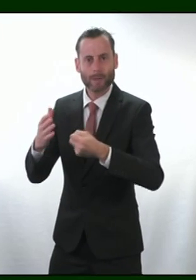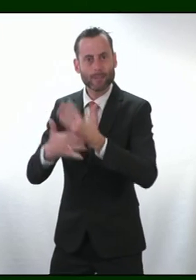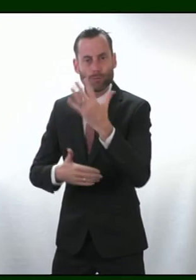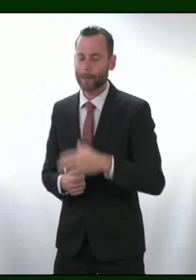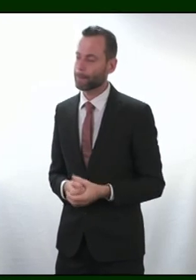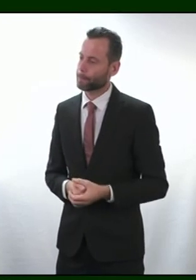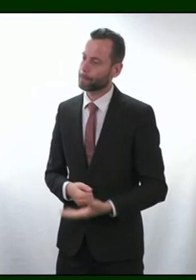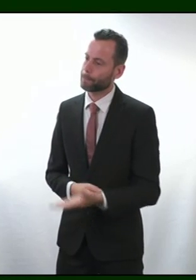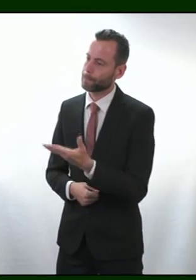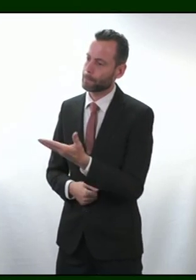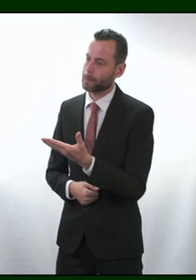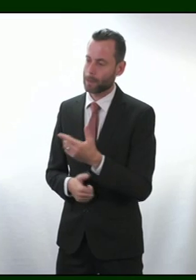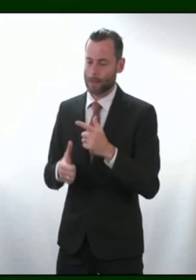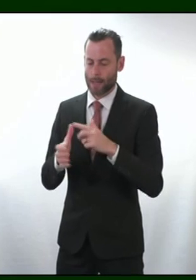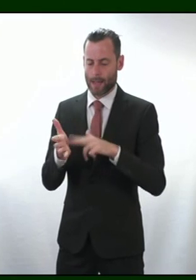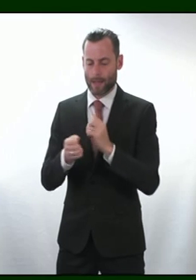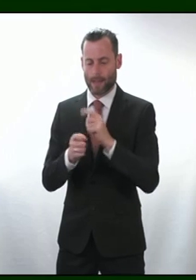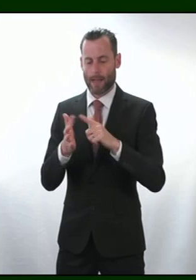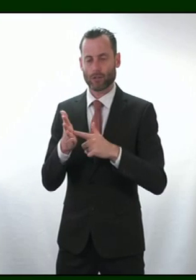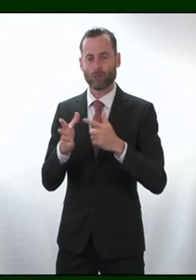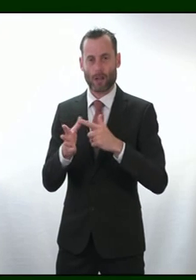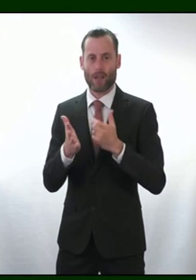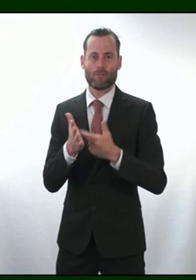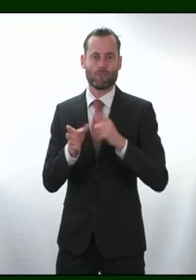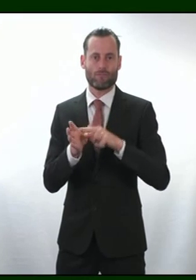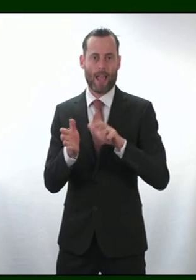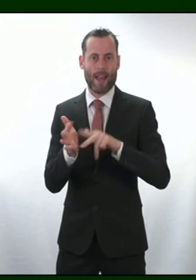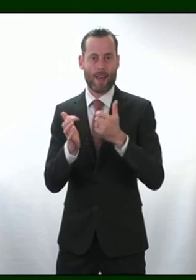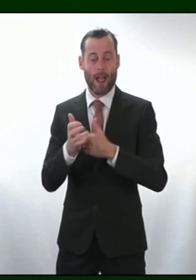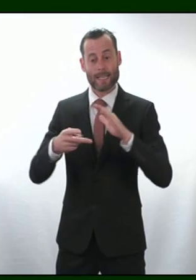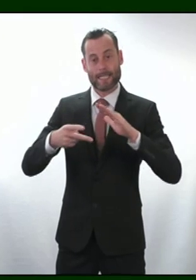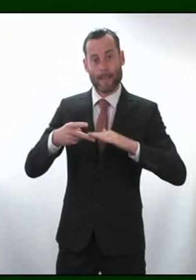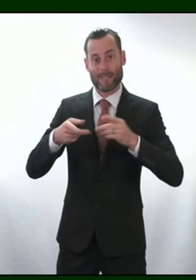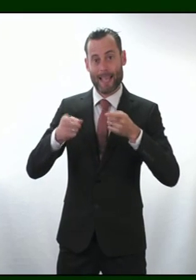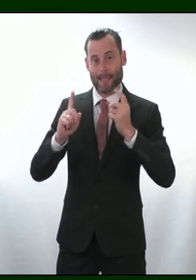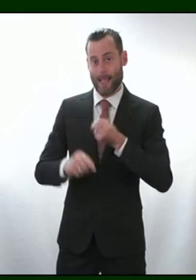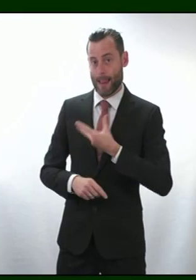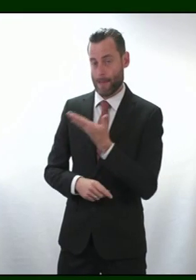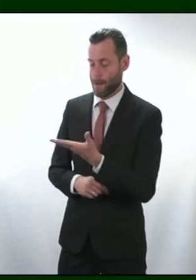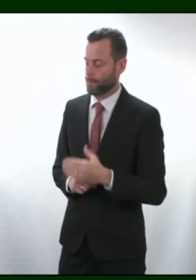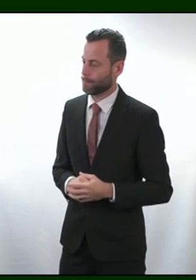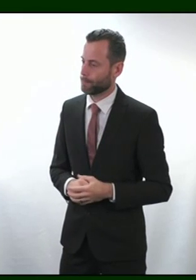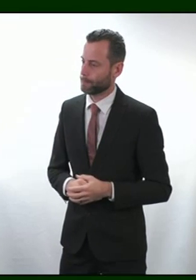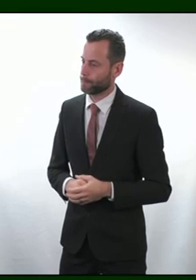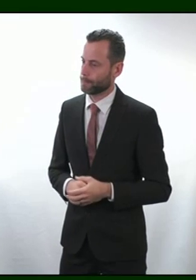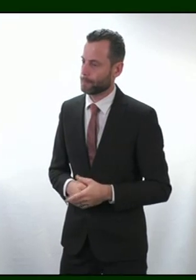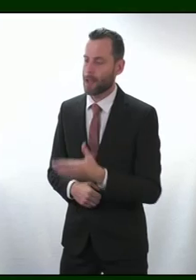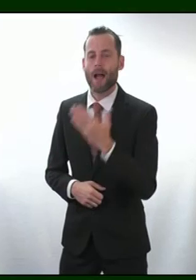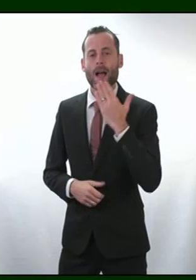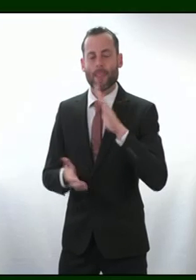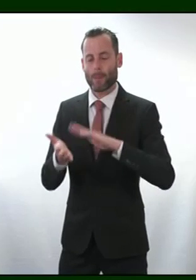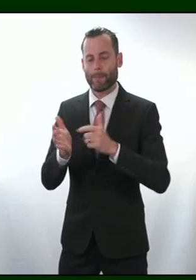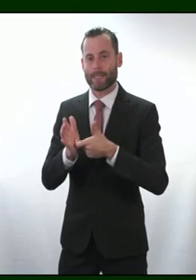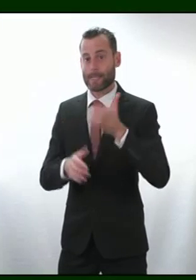I call Angela Rayner, who is deputy Labour leader.